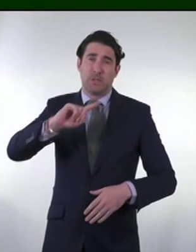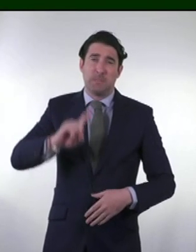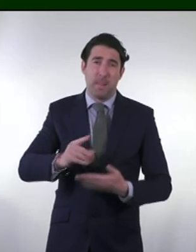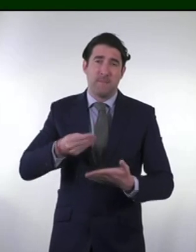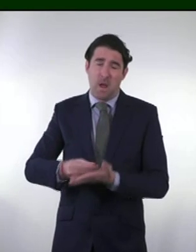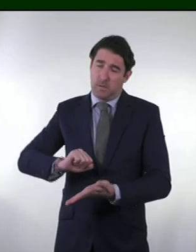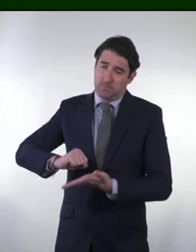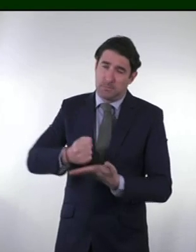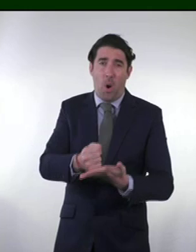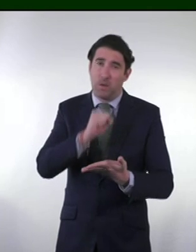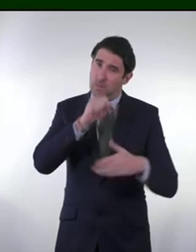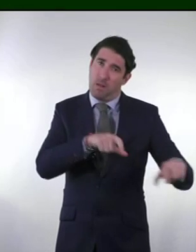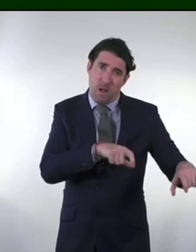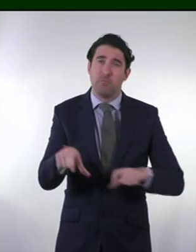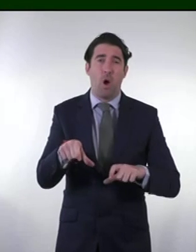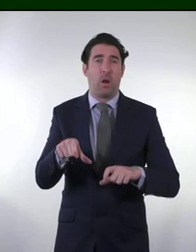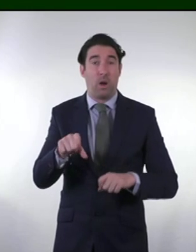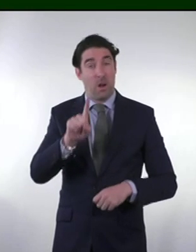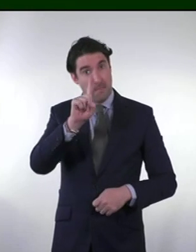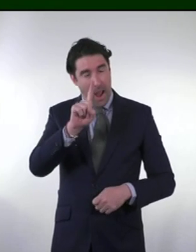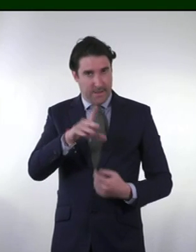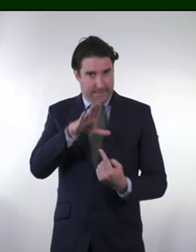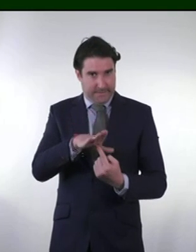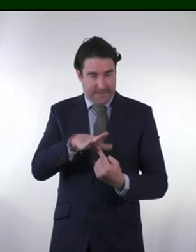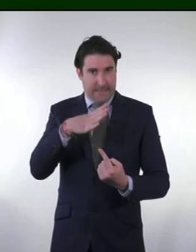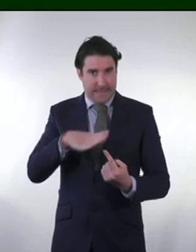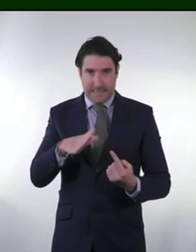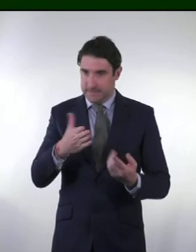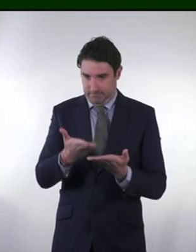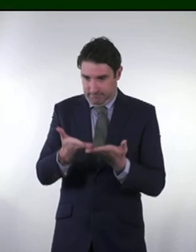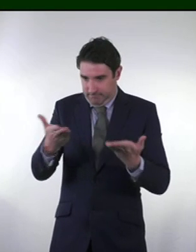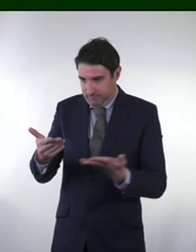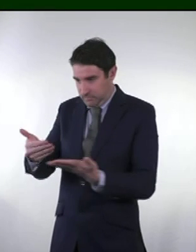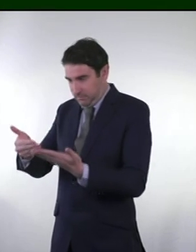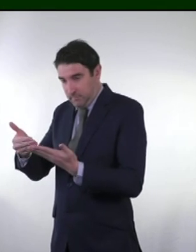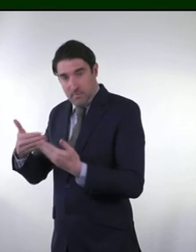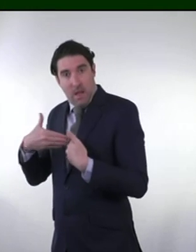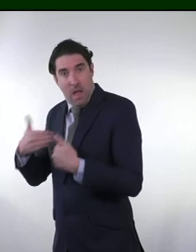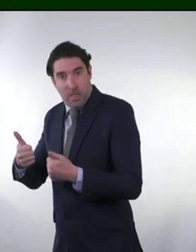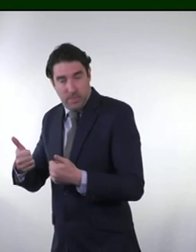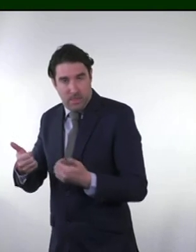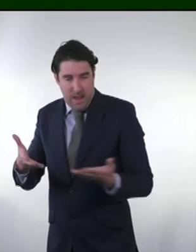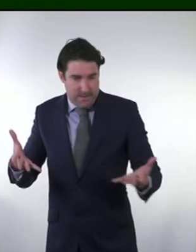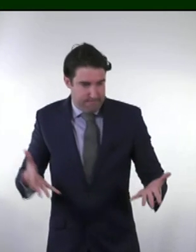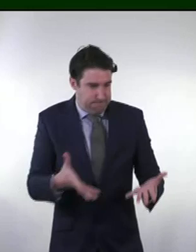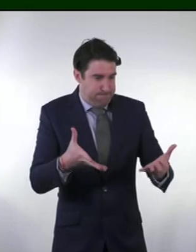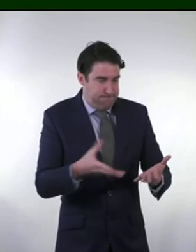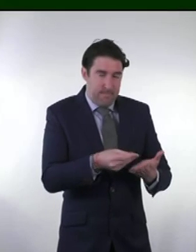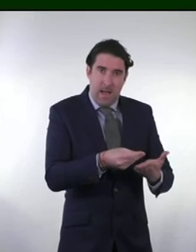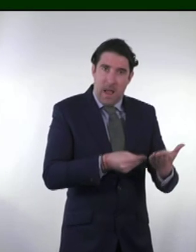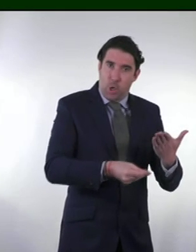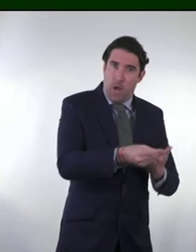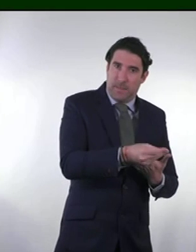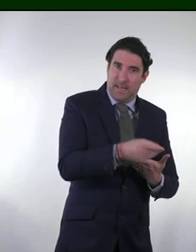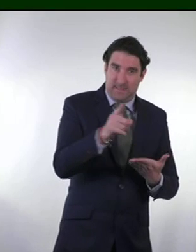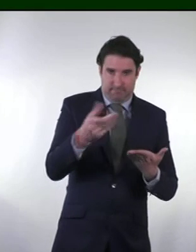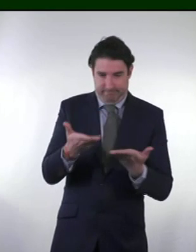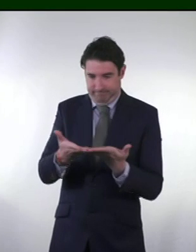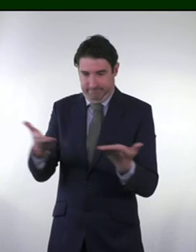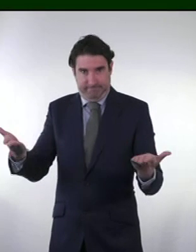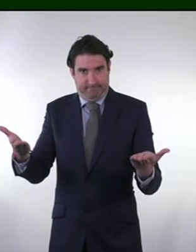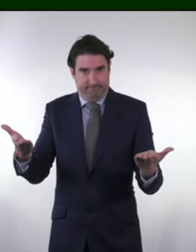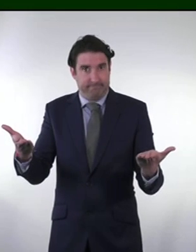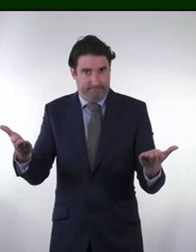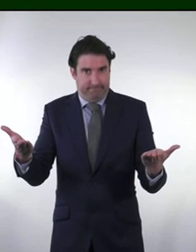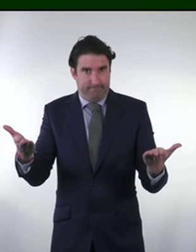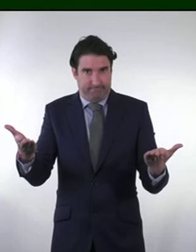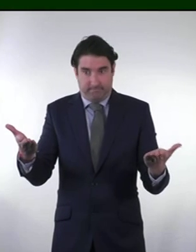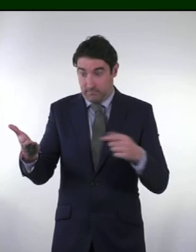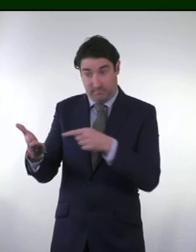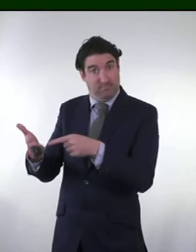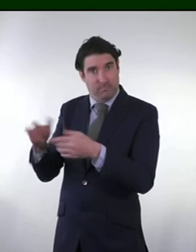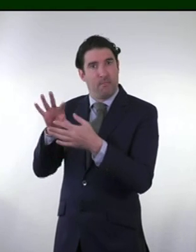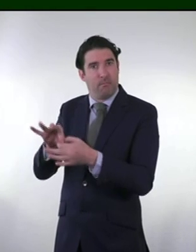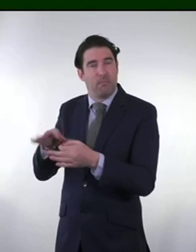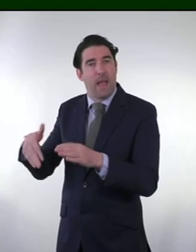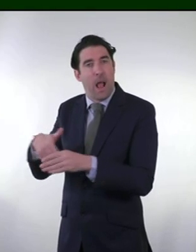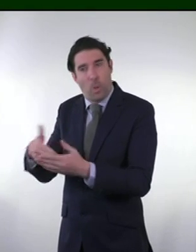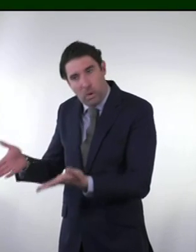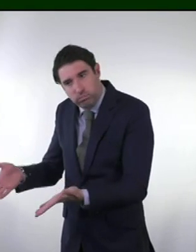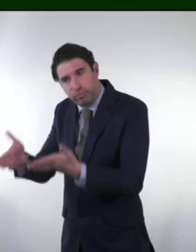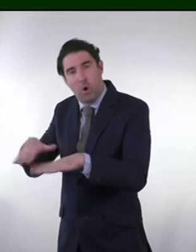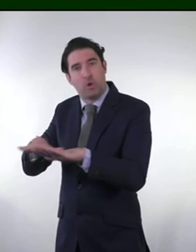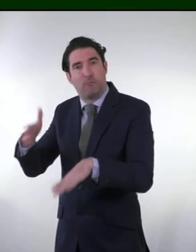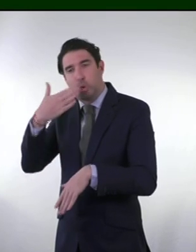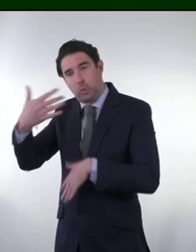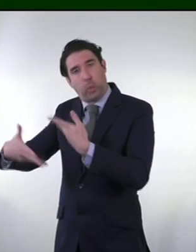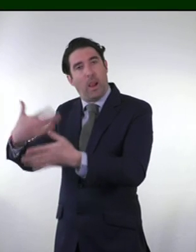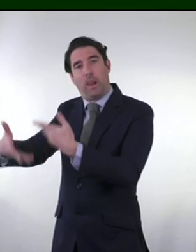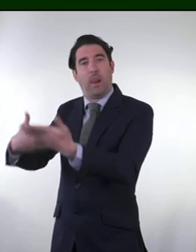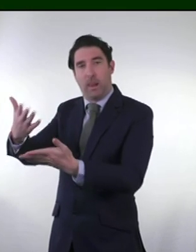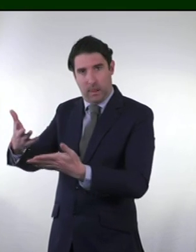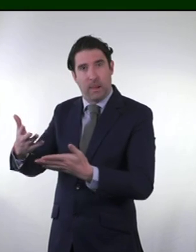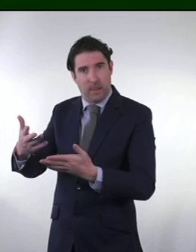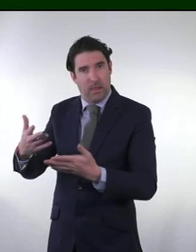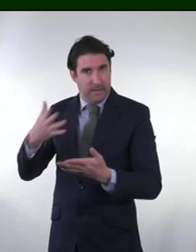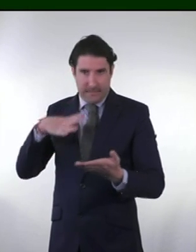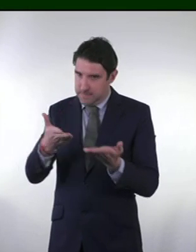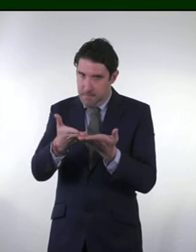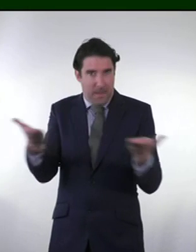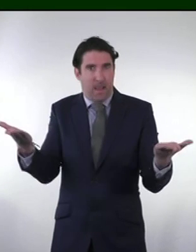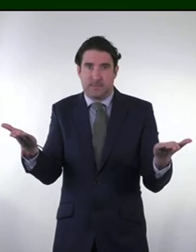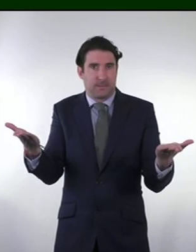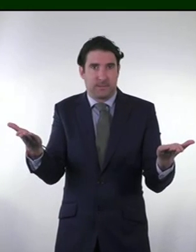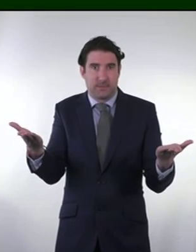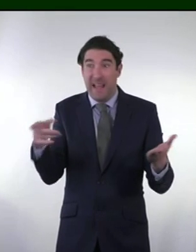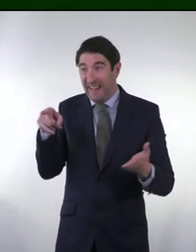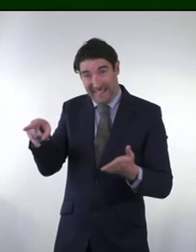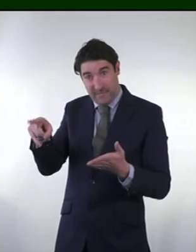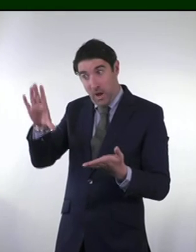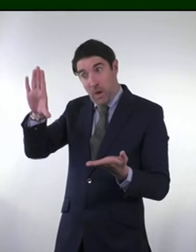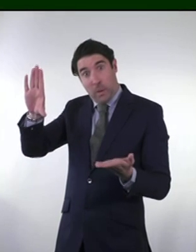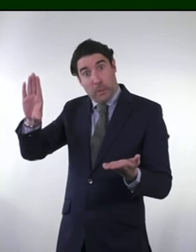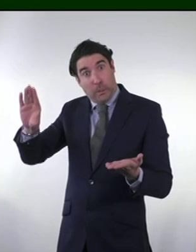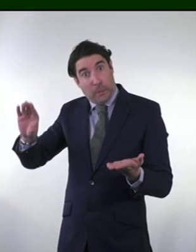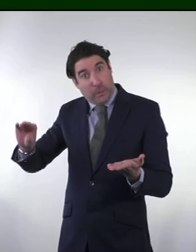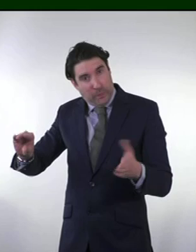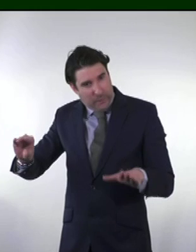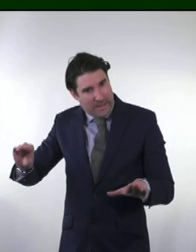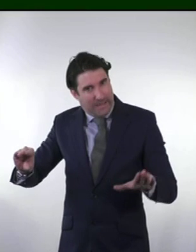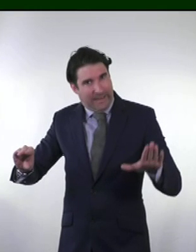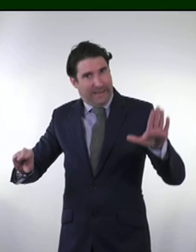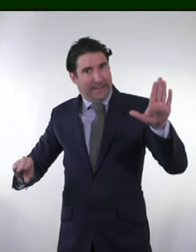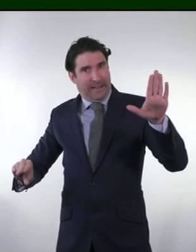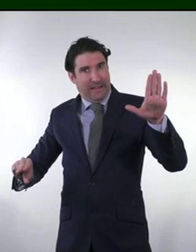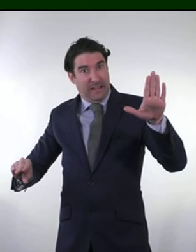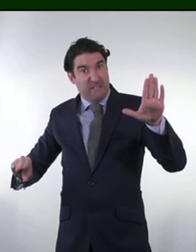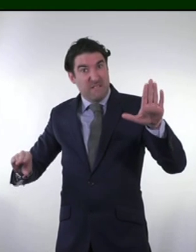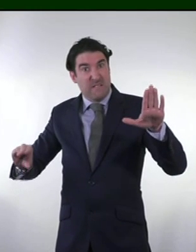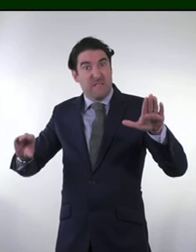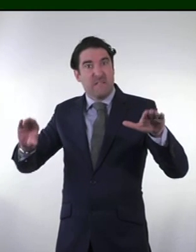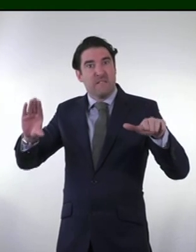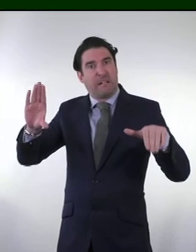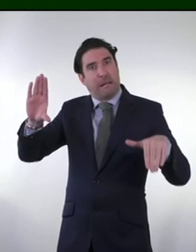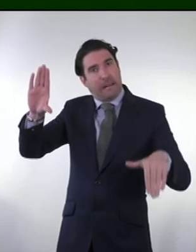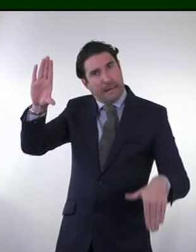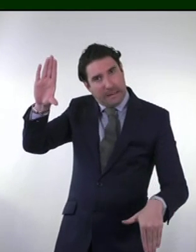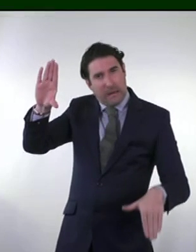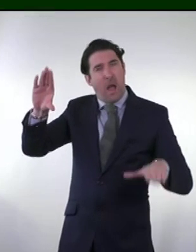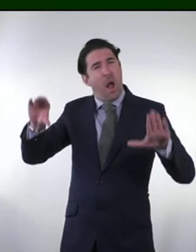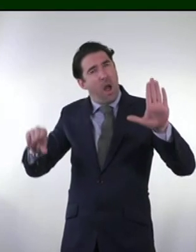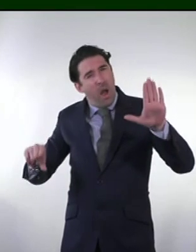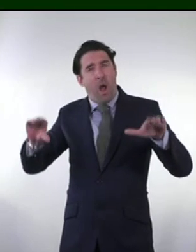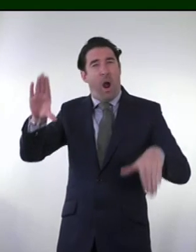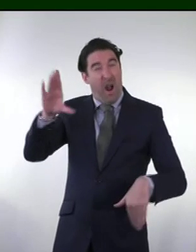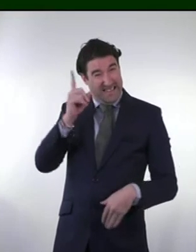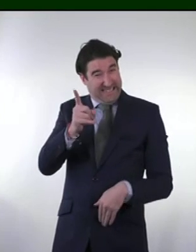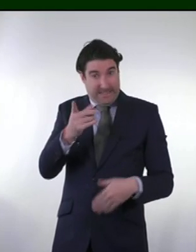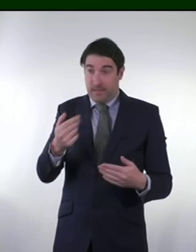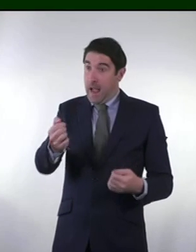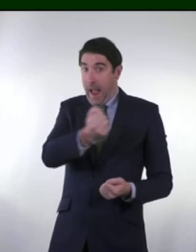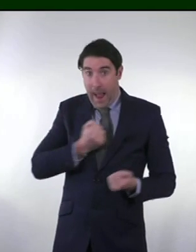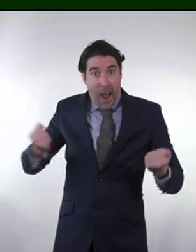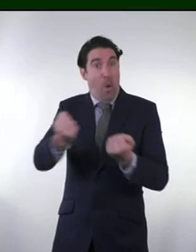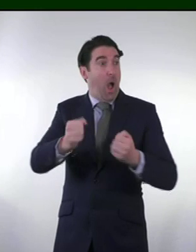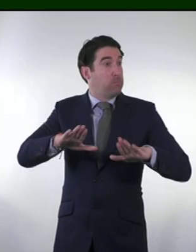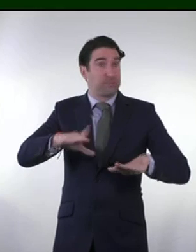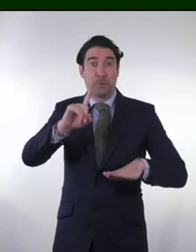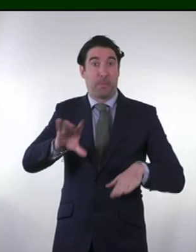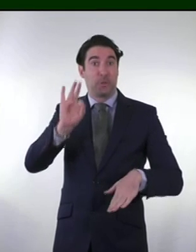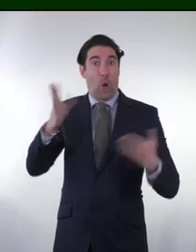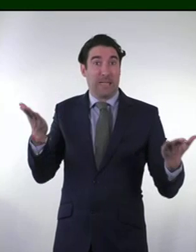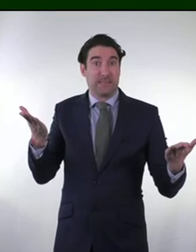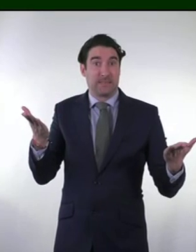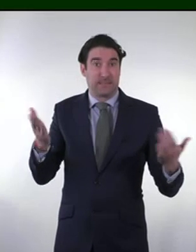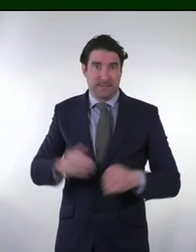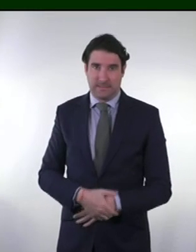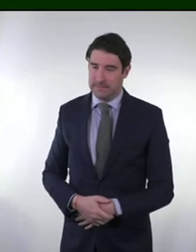The most important thing is to get the economy moving and get people into work, and, at the same time, to keep kids in school, but we can only do that if we suppress the virus in the way that the Government have set out, with the local lockdown measures that we have announced and the national measures that, I hope, are the subject of cross-party support.